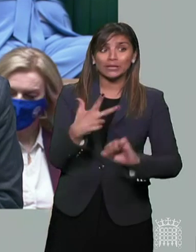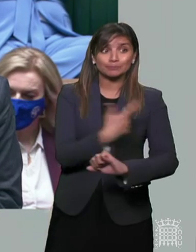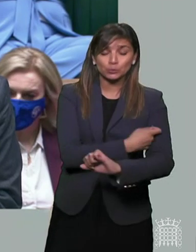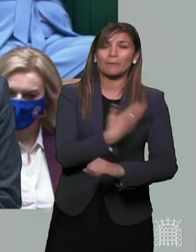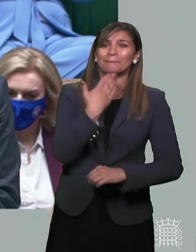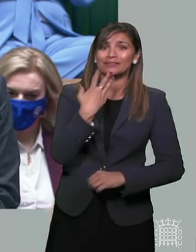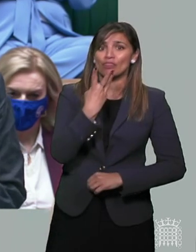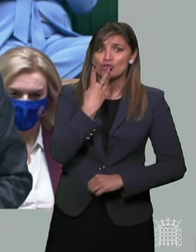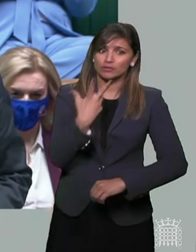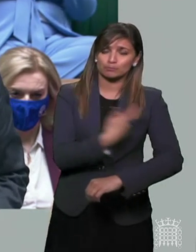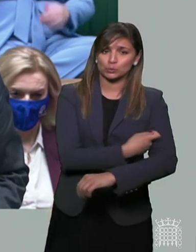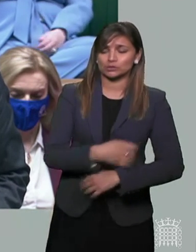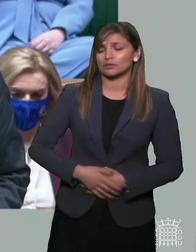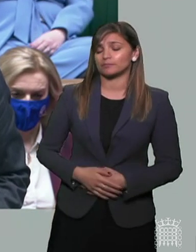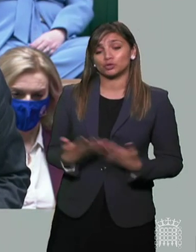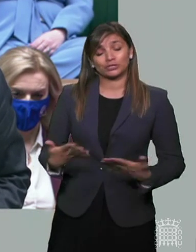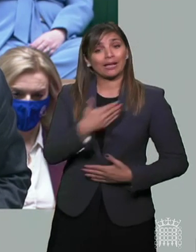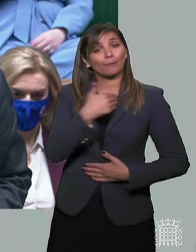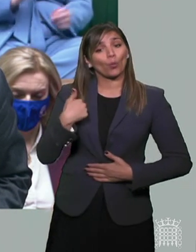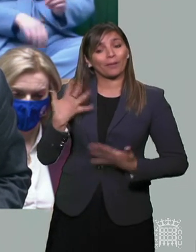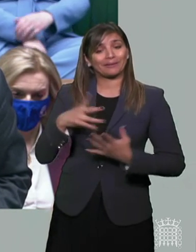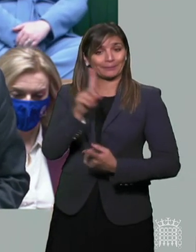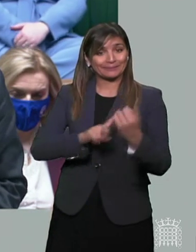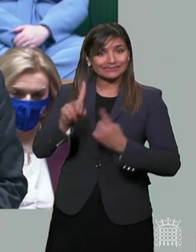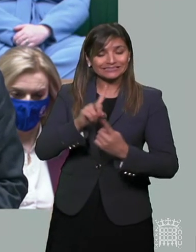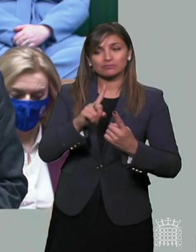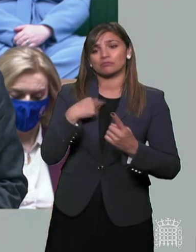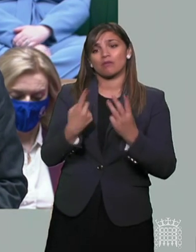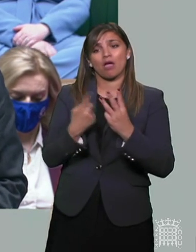This morning I had meetings with ministerial colleagues and others.